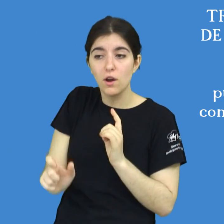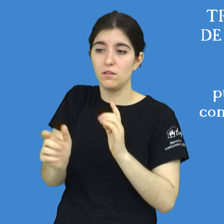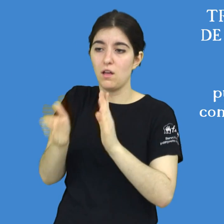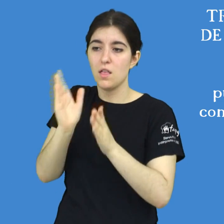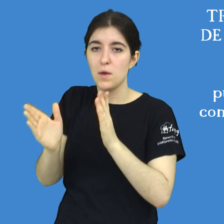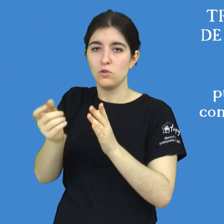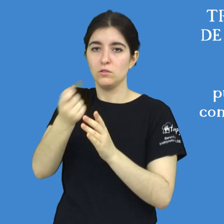terapia